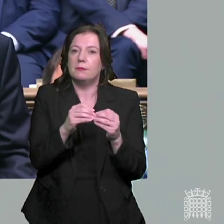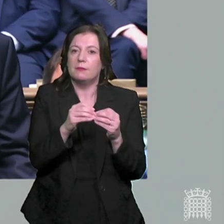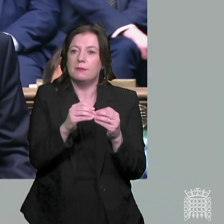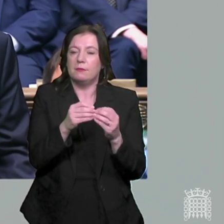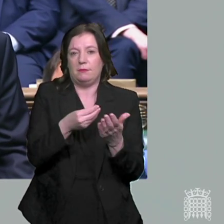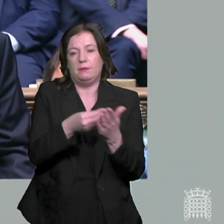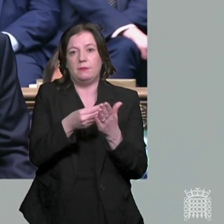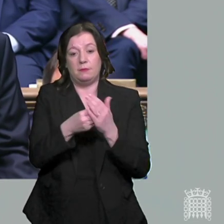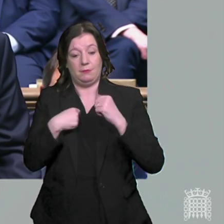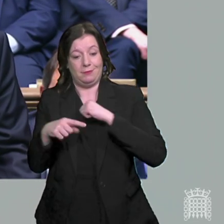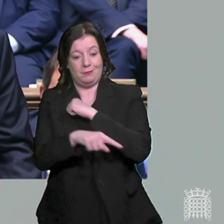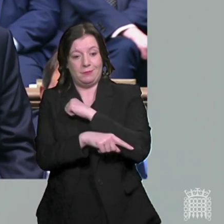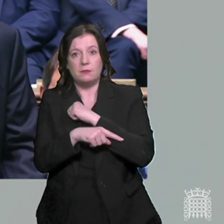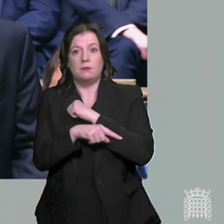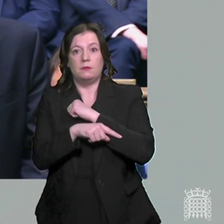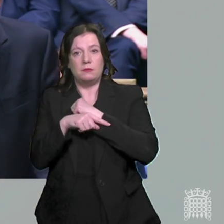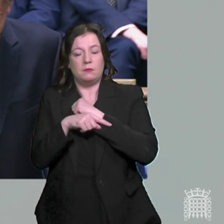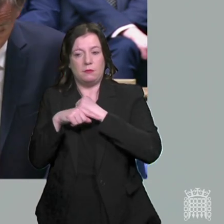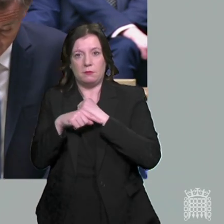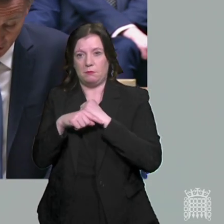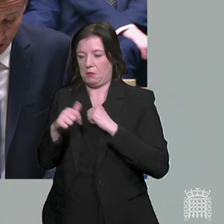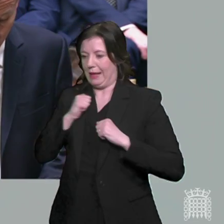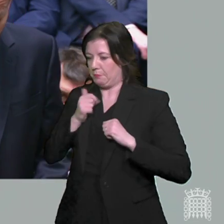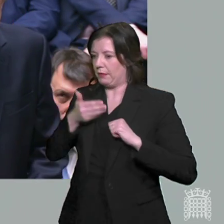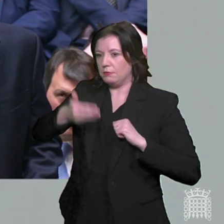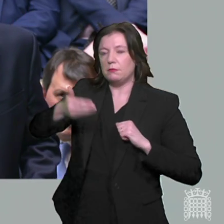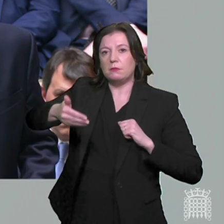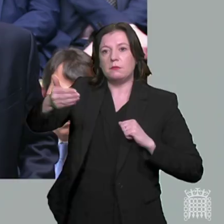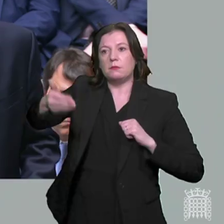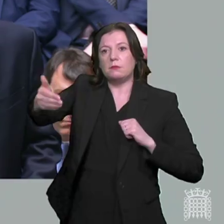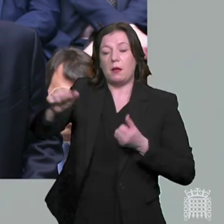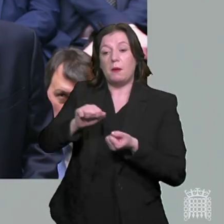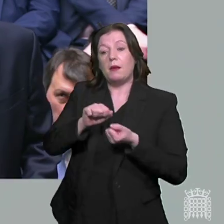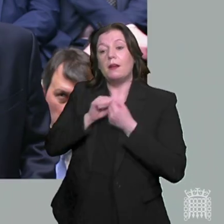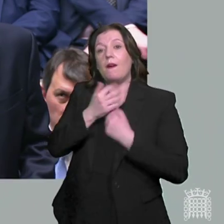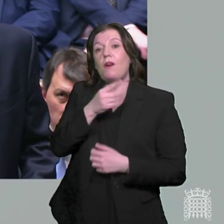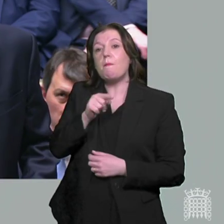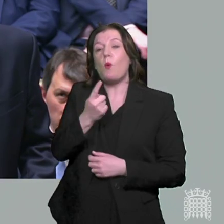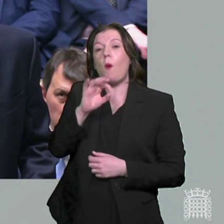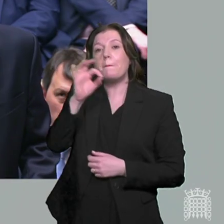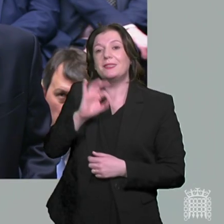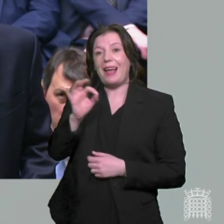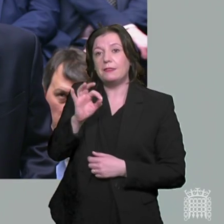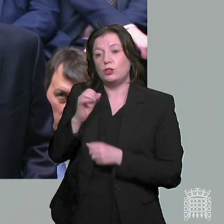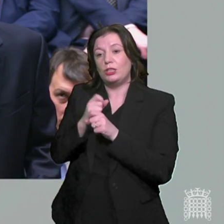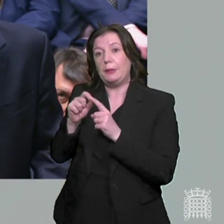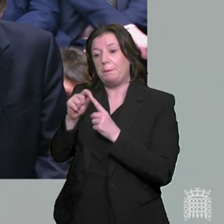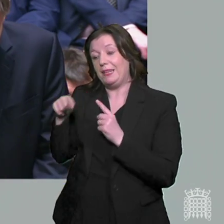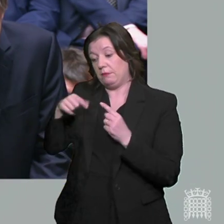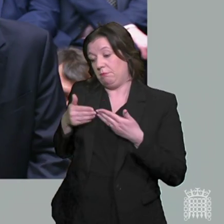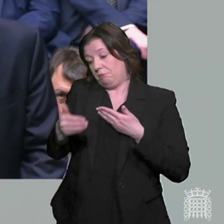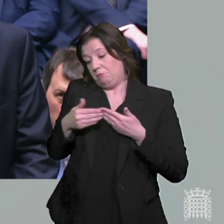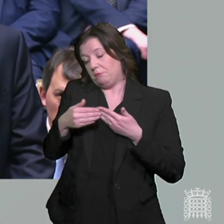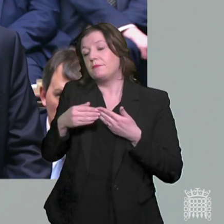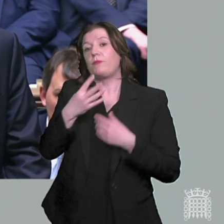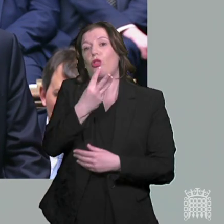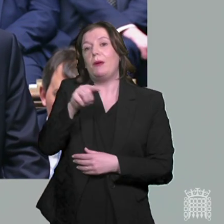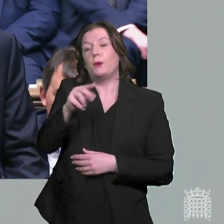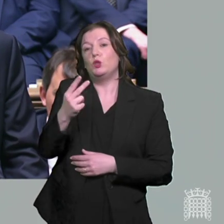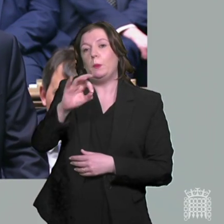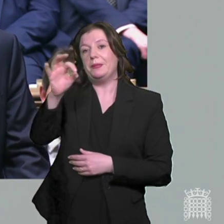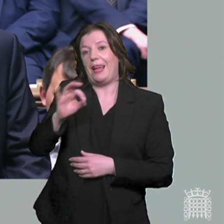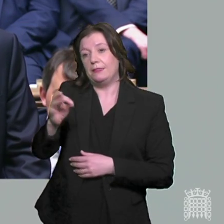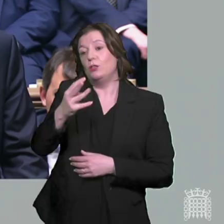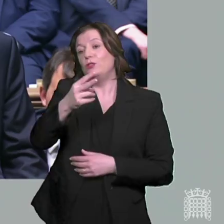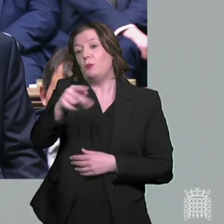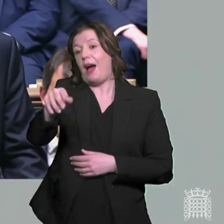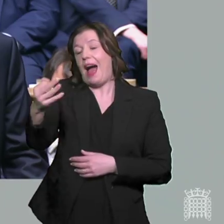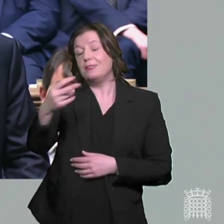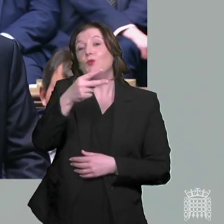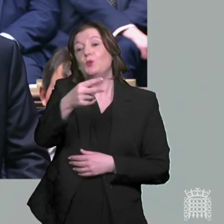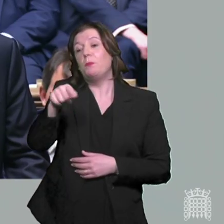In fact our deficit falls in every single year of the forecast, with borrowing falling from 5.1% of GDP in ’23-24, to 3.2%, to 2.